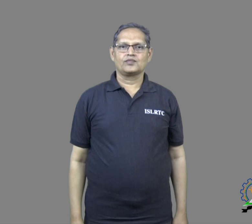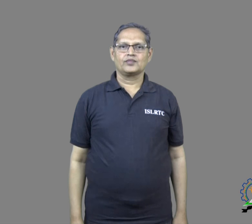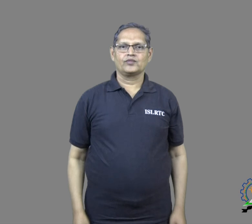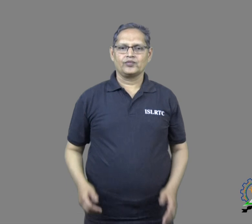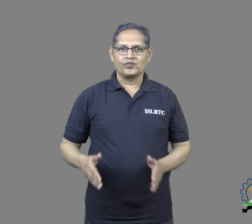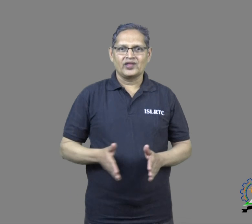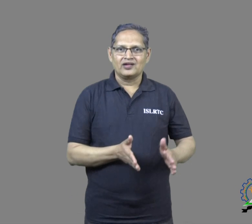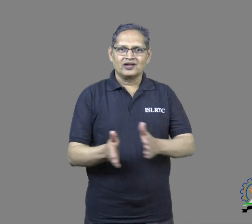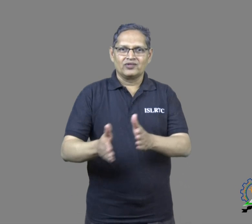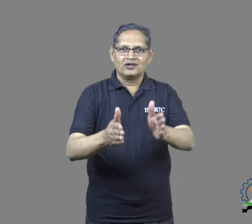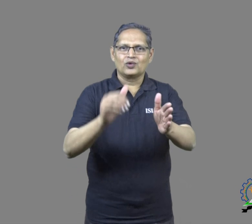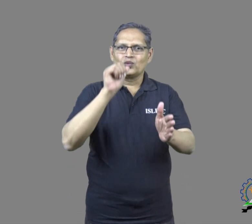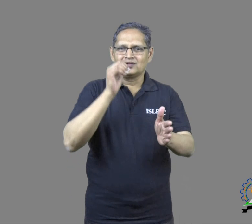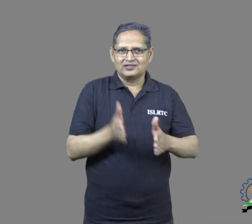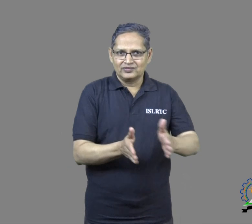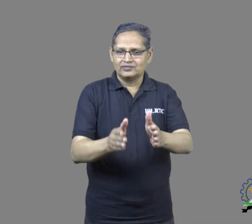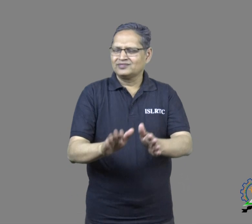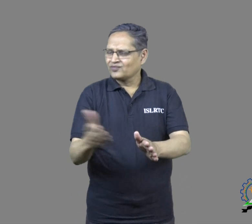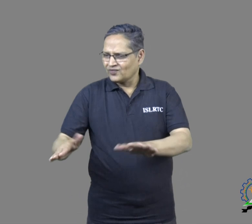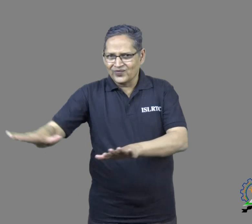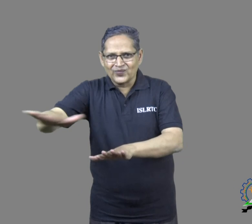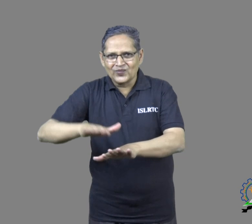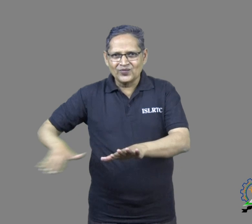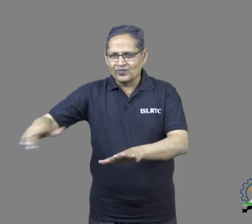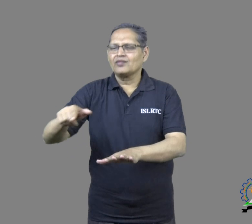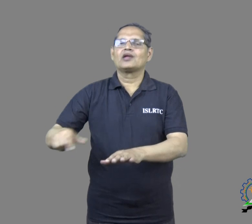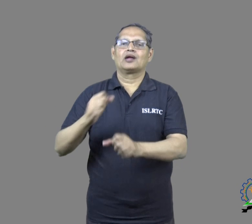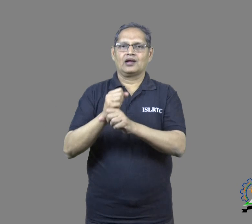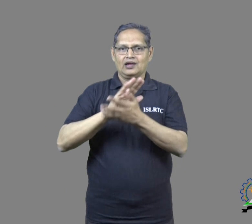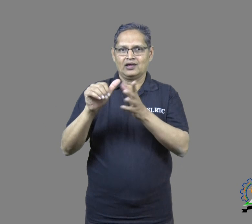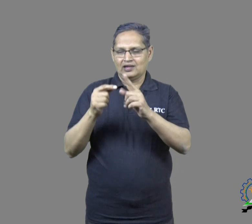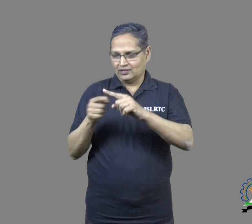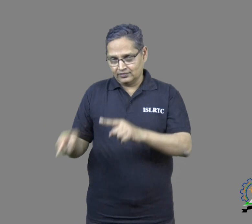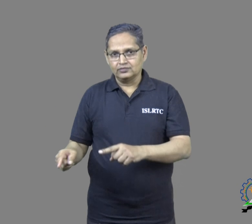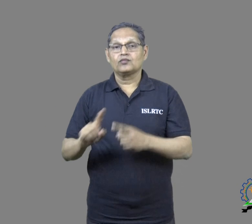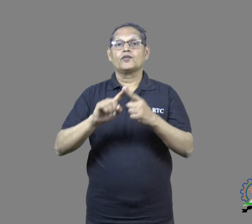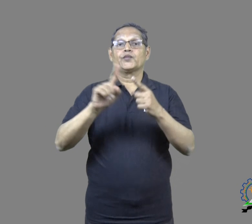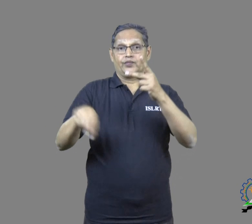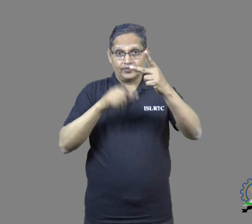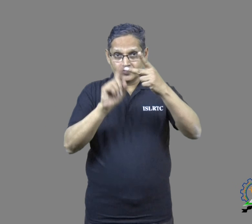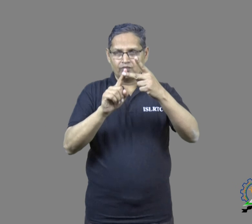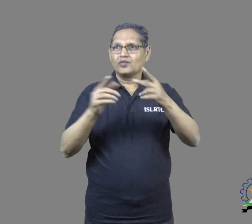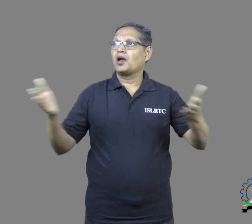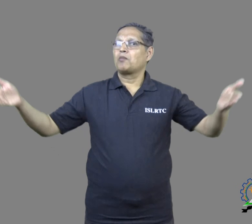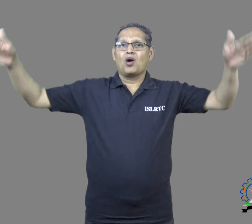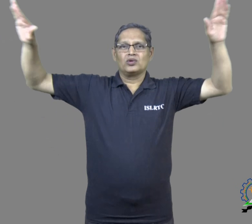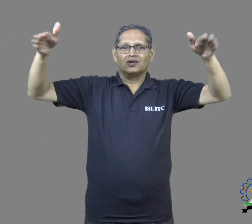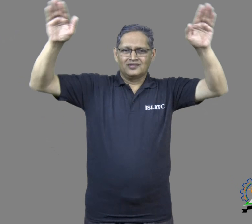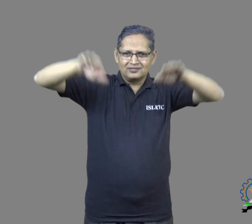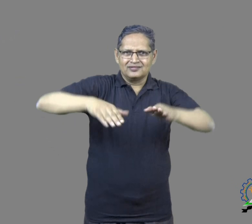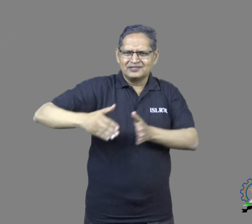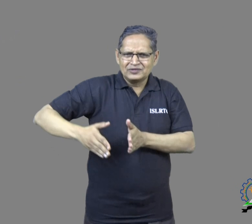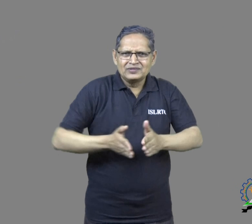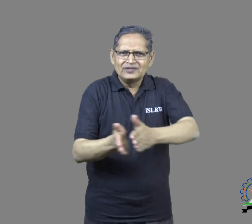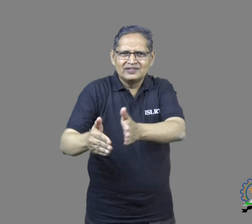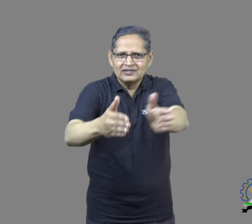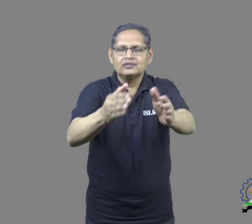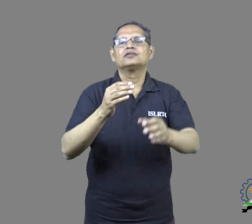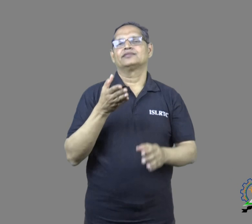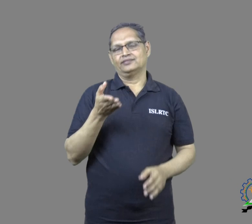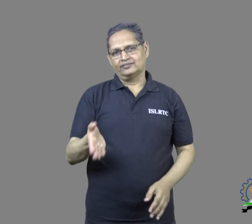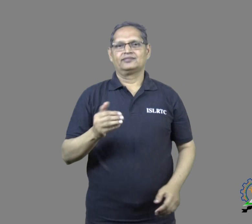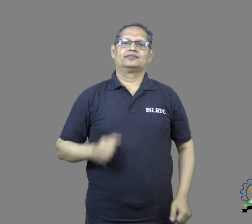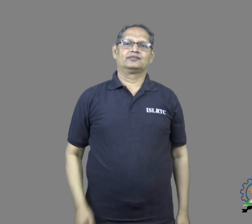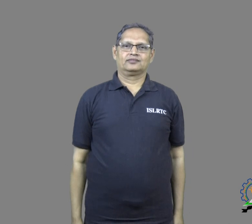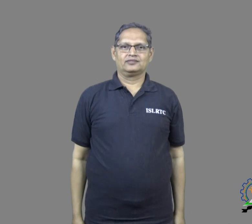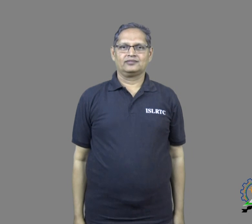Ghat